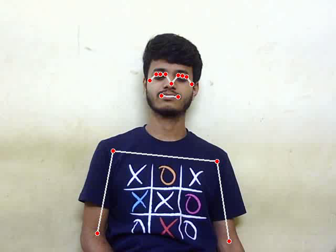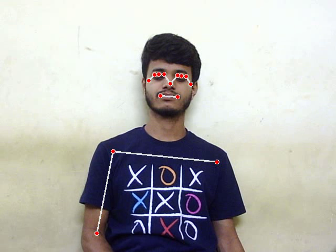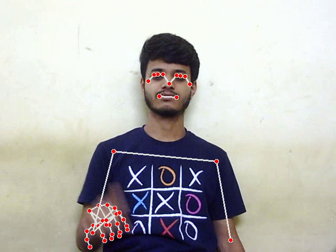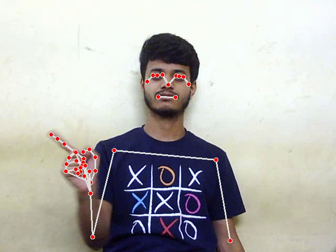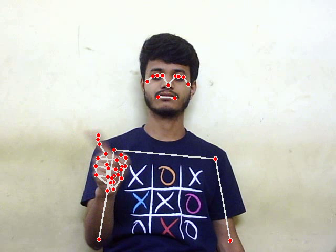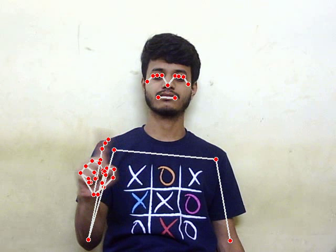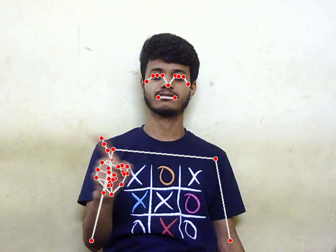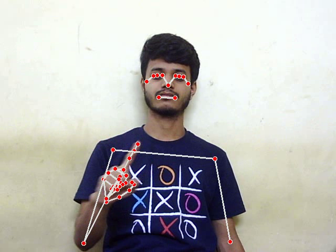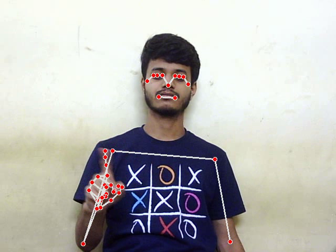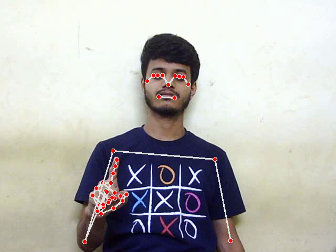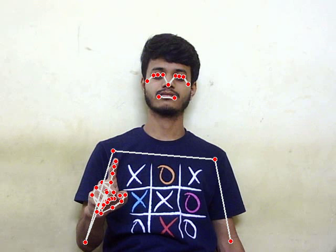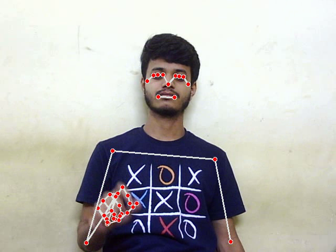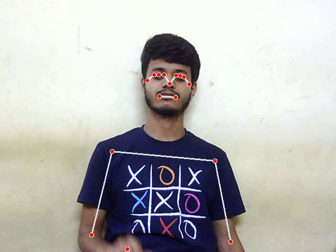where